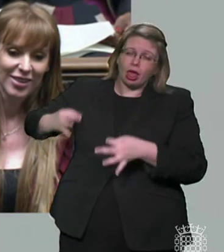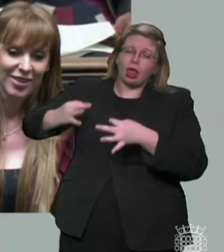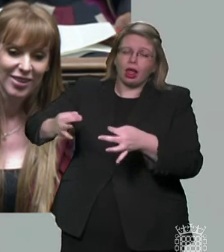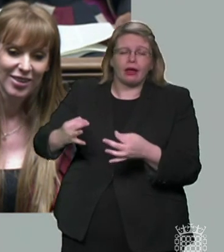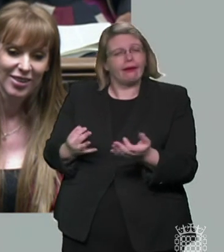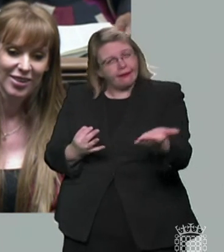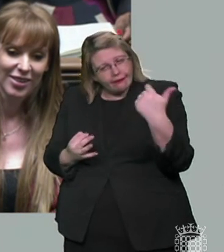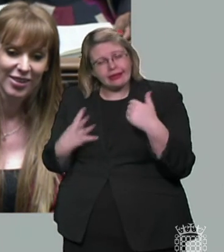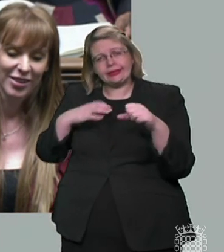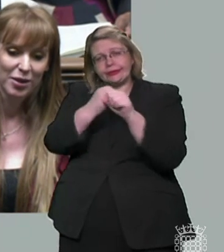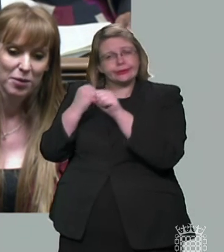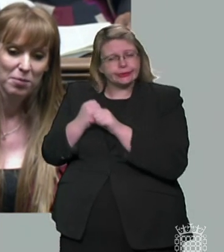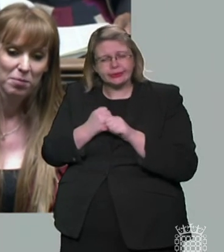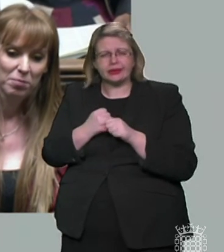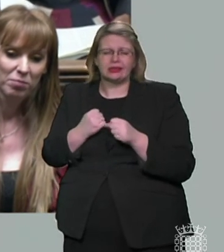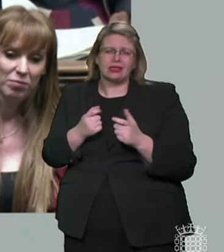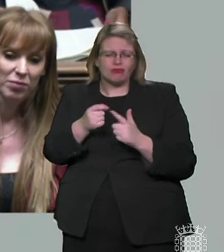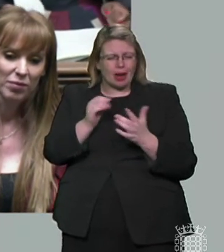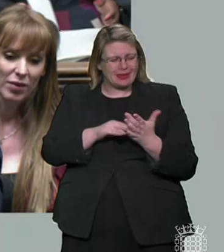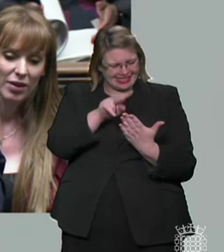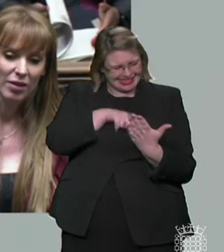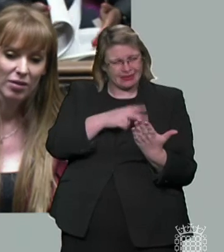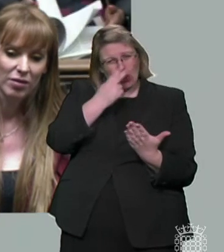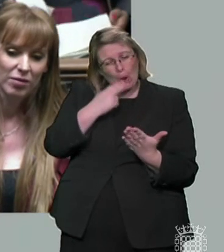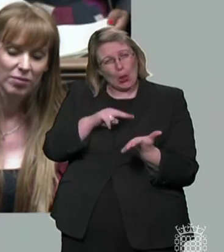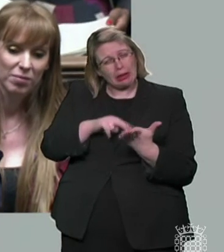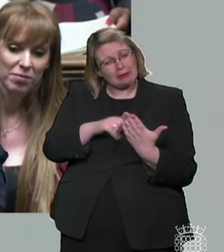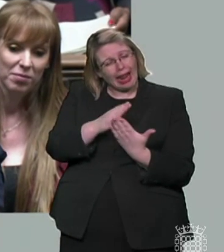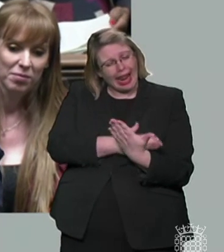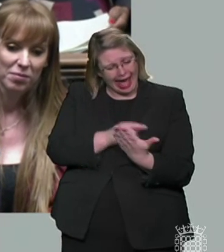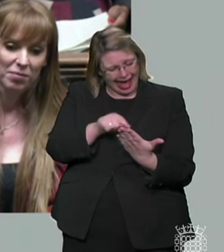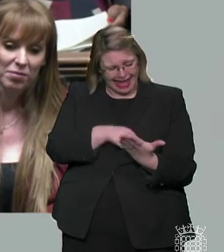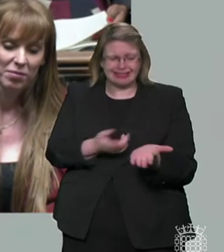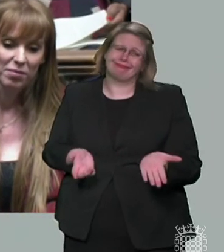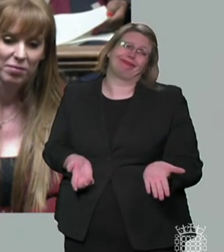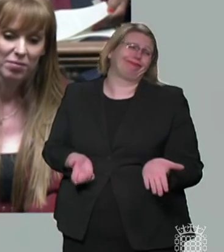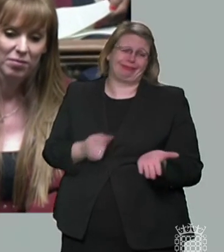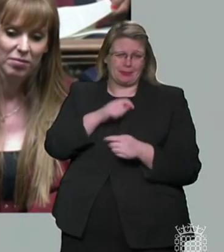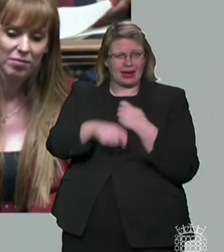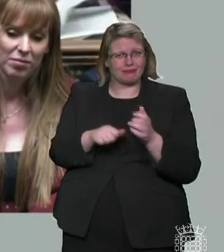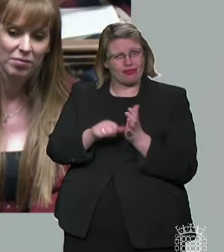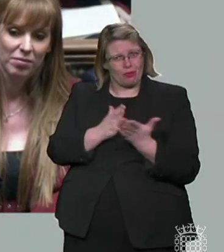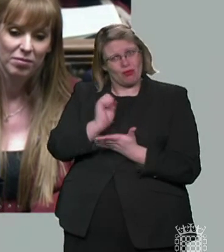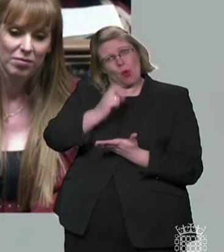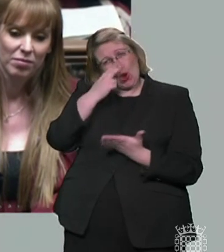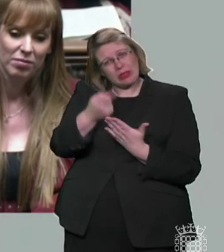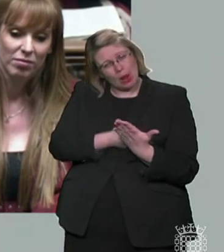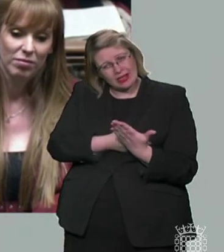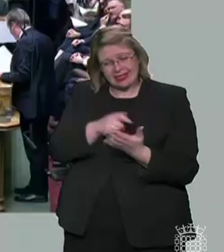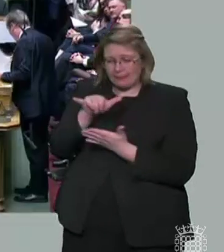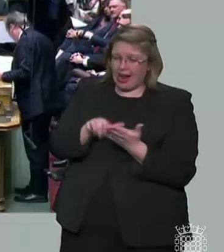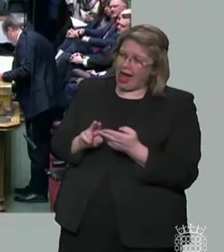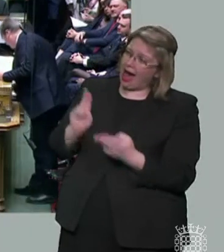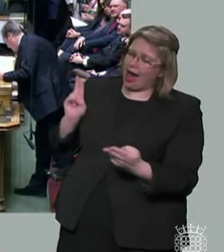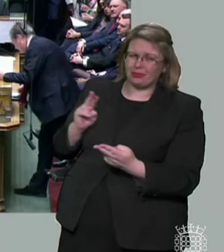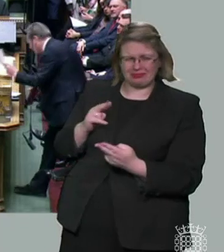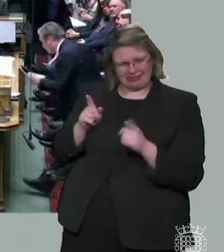Why is the Prime Minister offering the same failed energy policy that cast us into the security crisis and allowed bills to rocket?